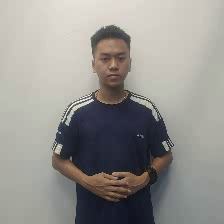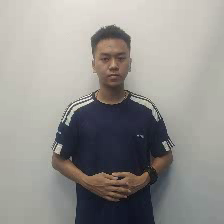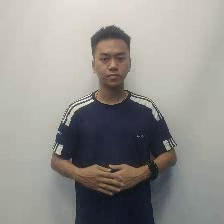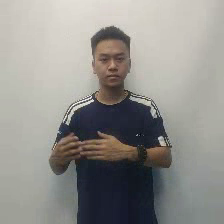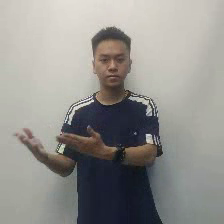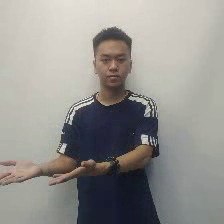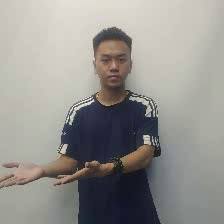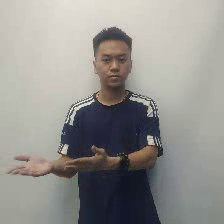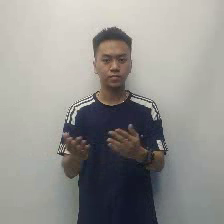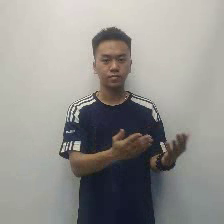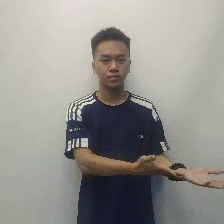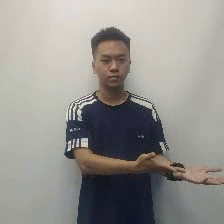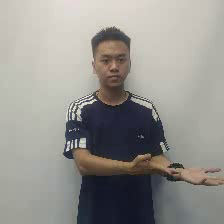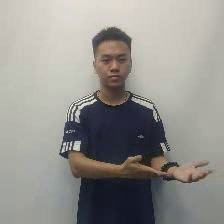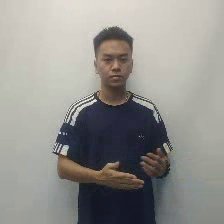Mời vào